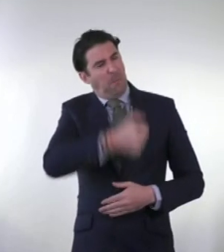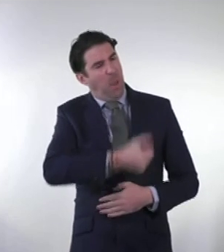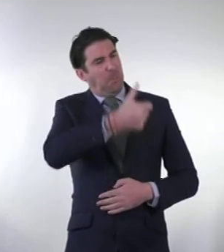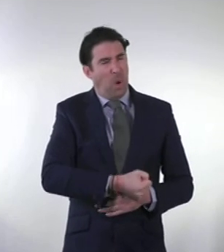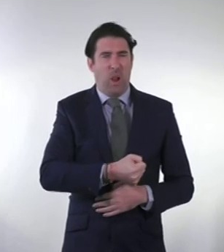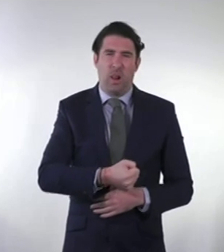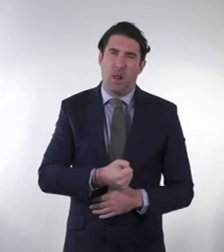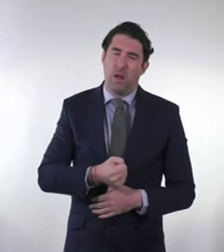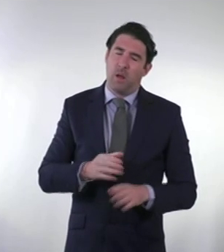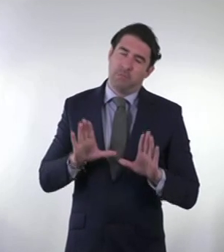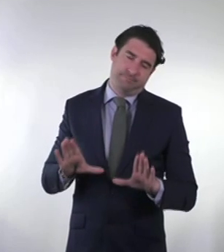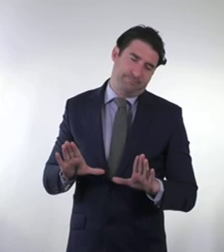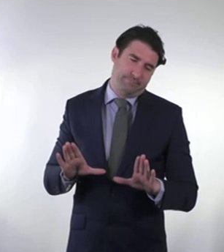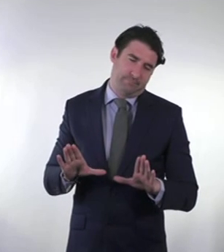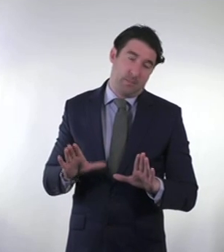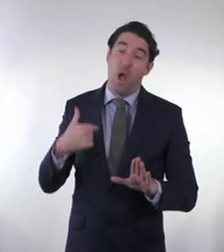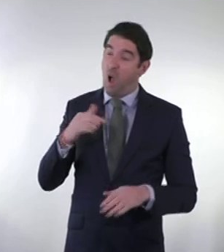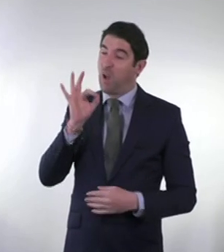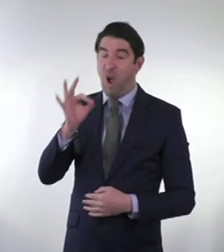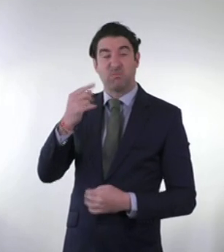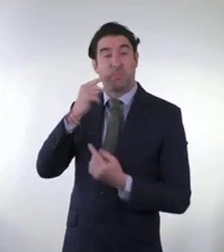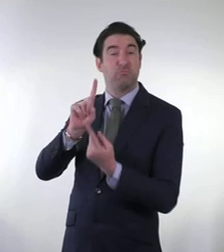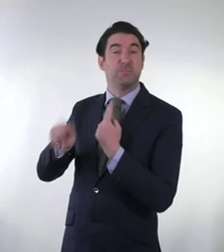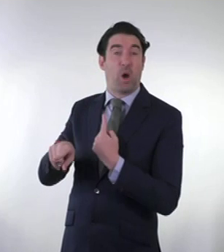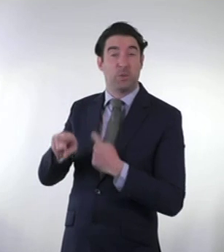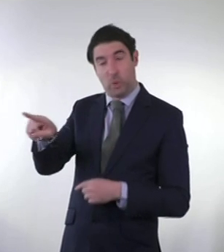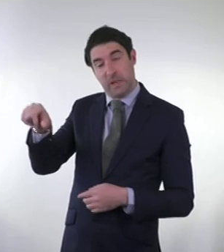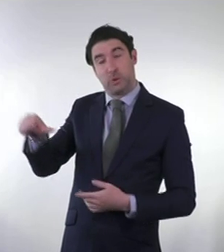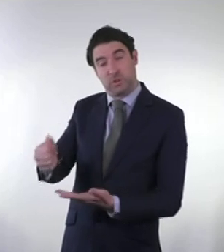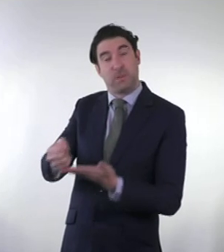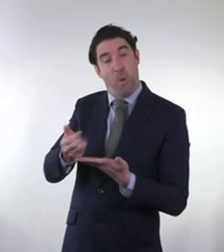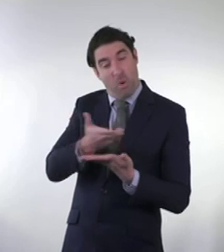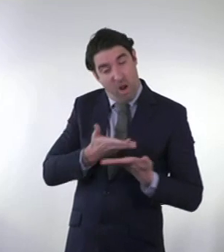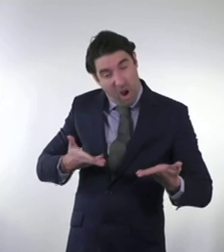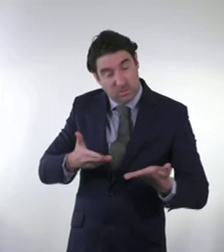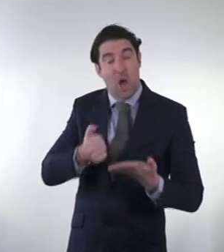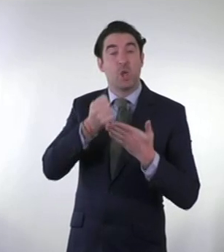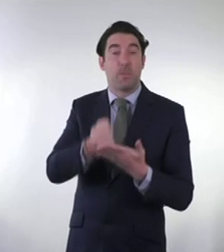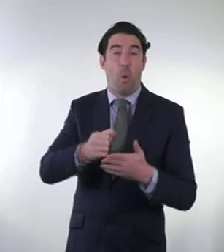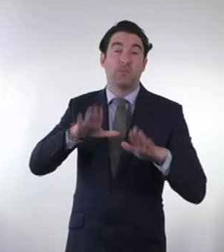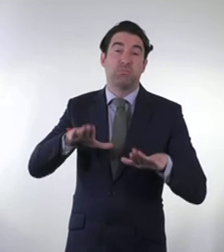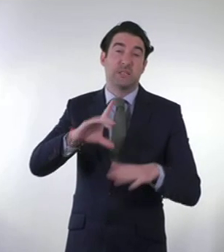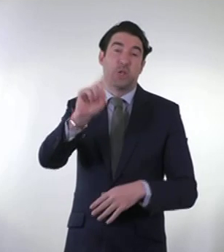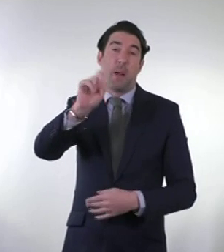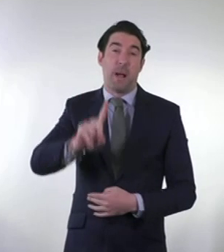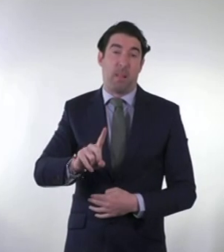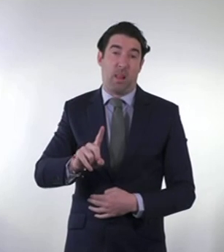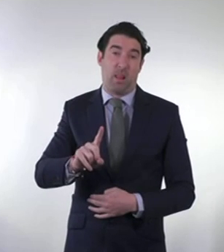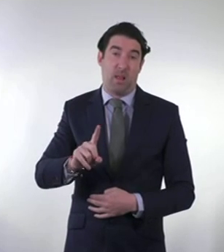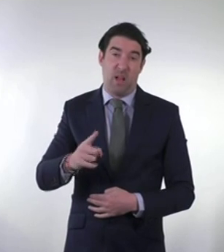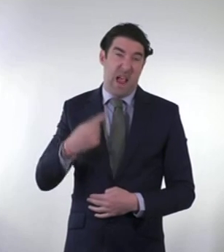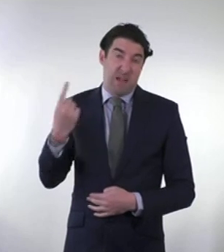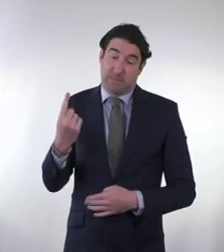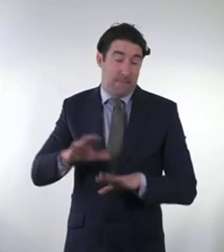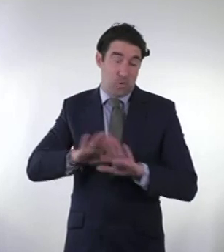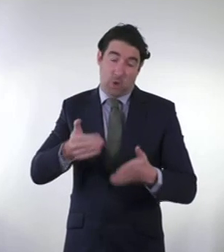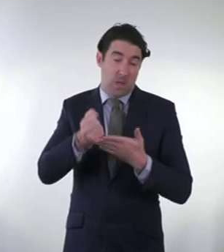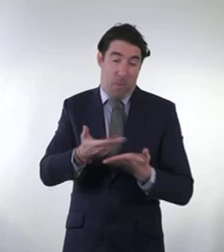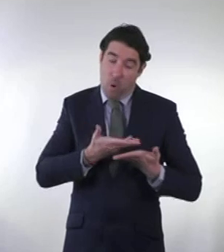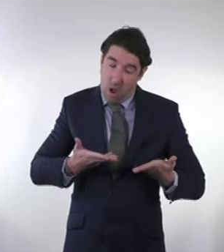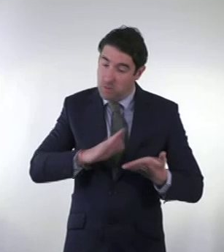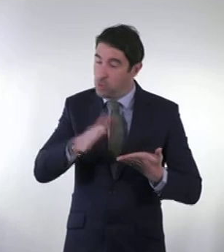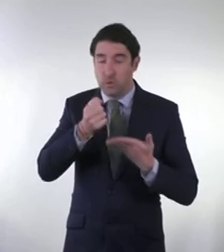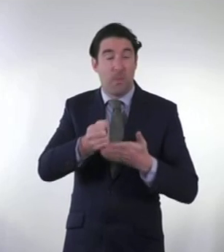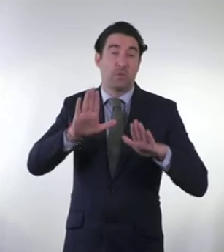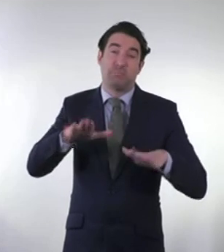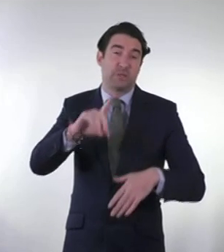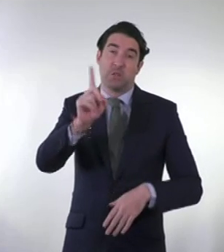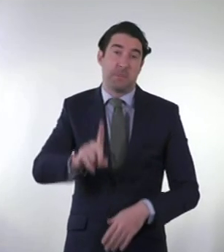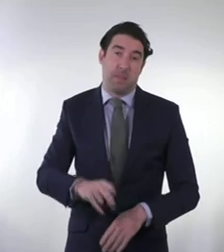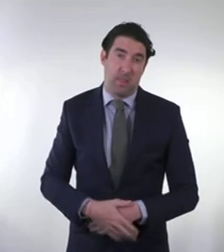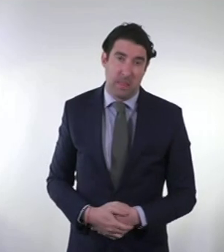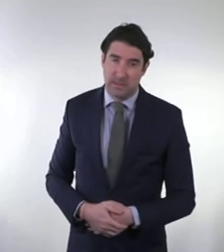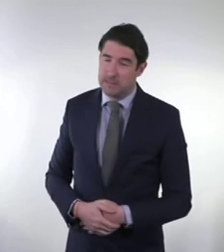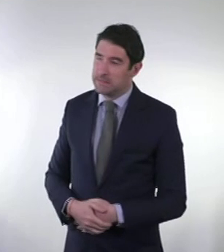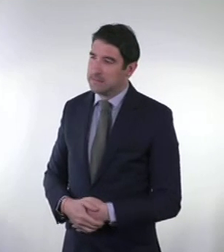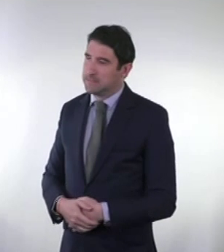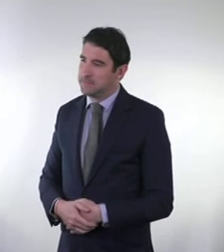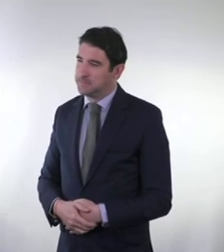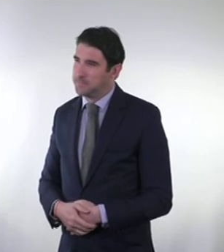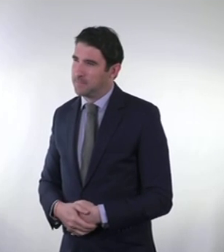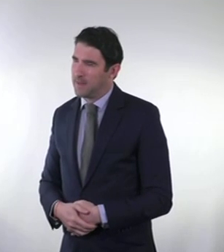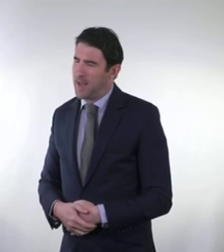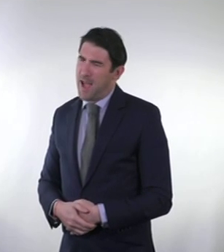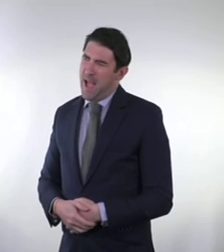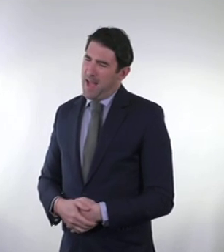Let’s hear him try to instil some confidence in the British people in the measures that he supports.